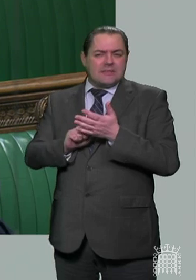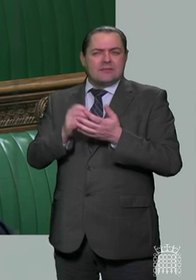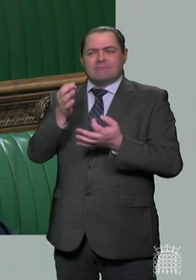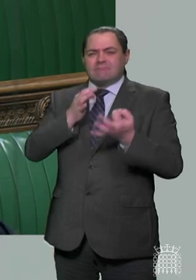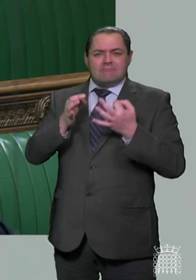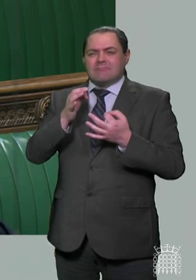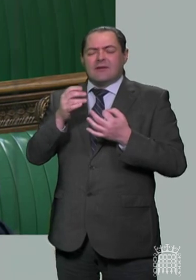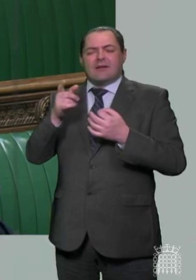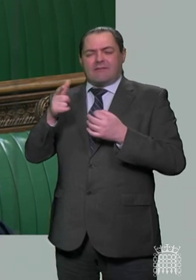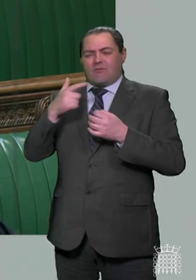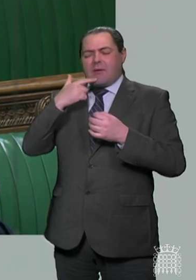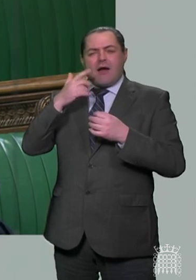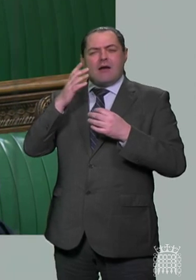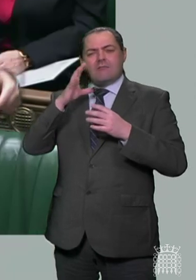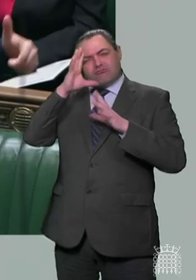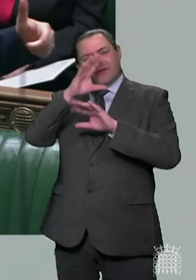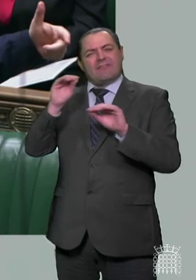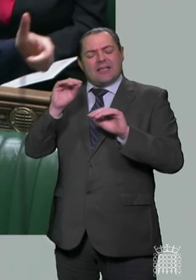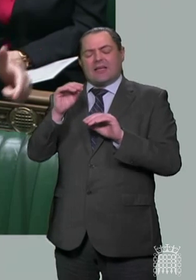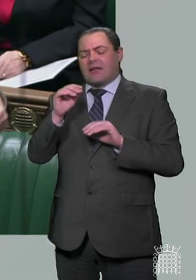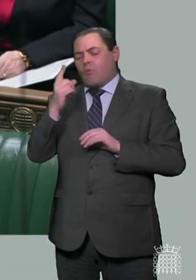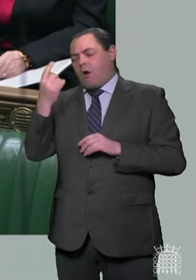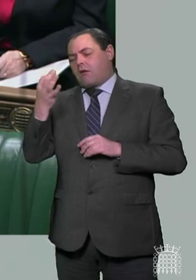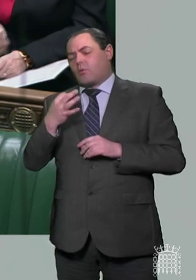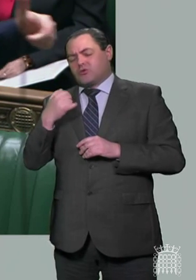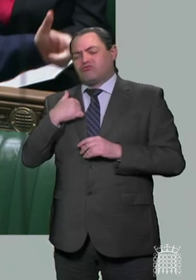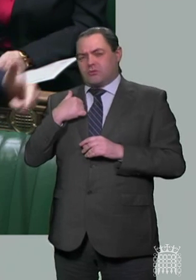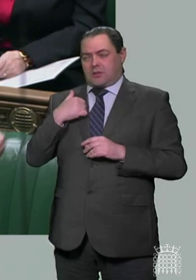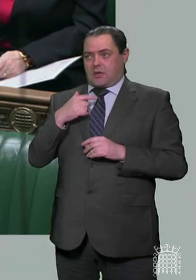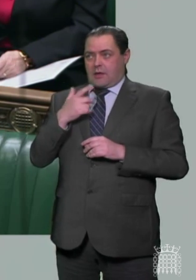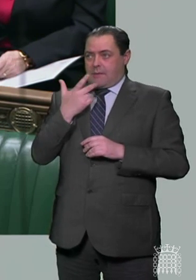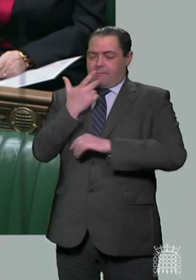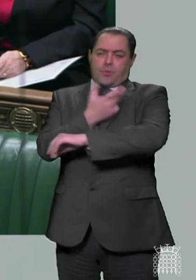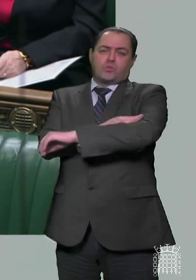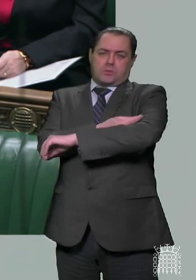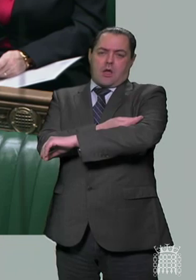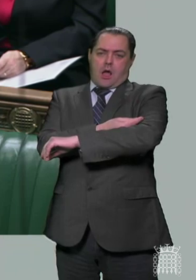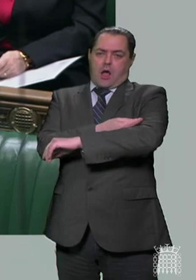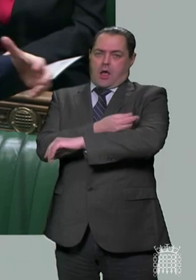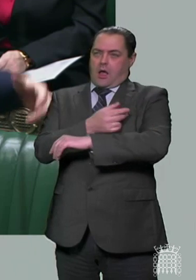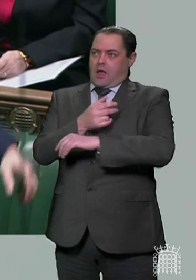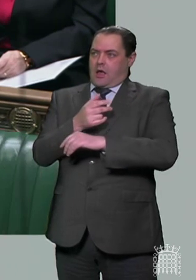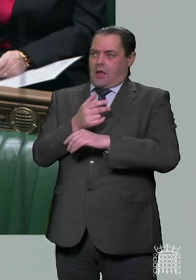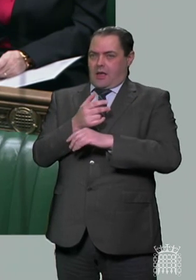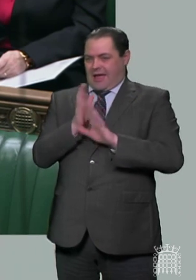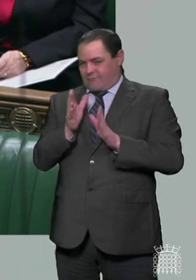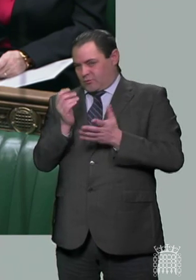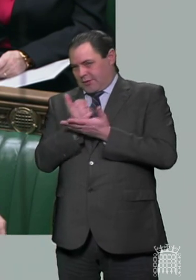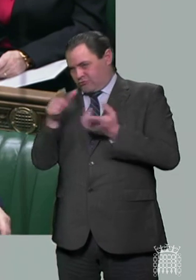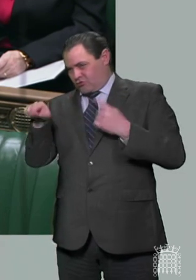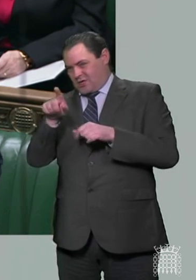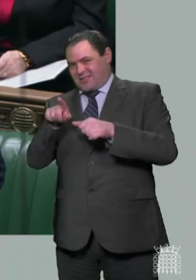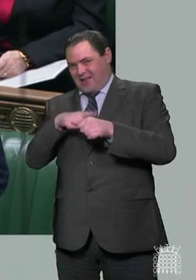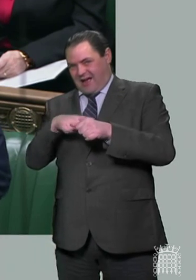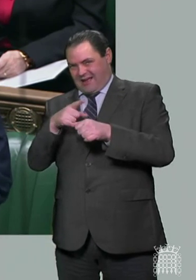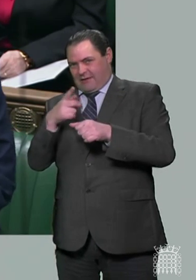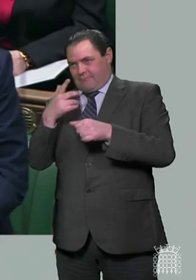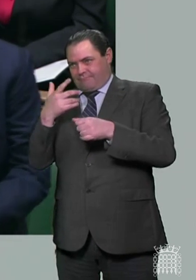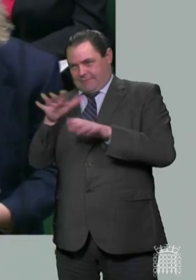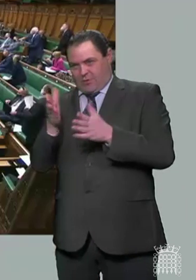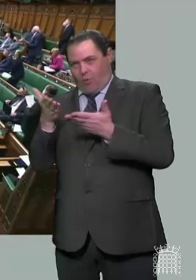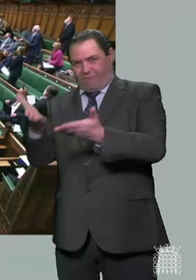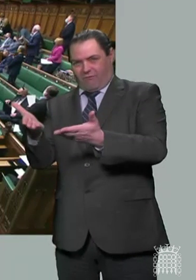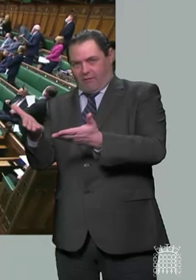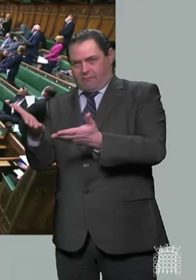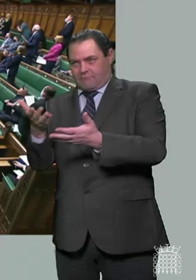It would not be fair to insist on boosters as meaning that someone has been fully vaccinated until young people in particular have had a chance to get boosted.